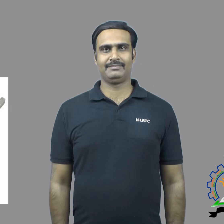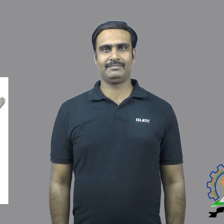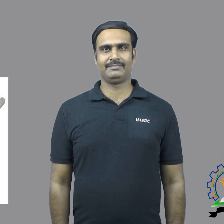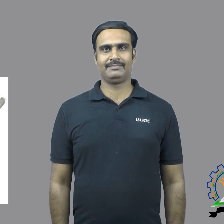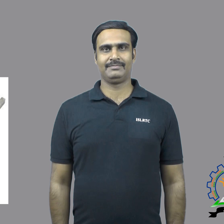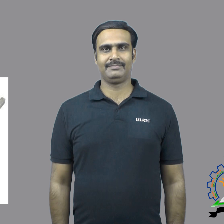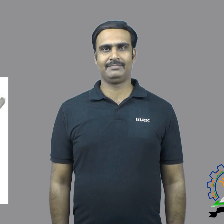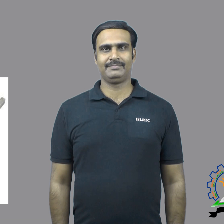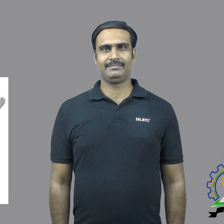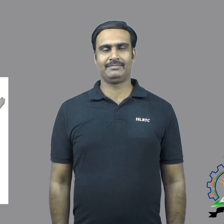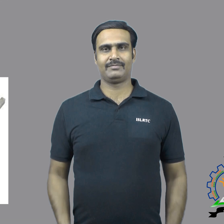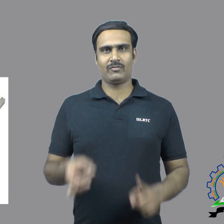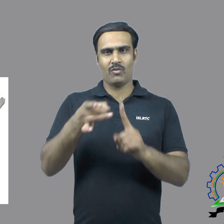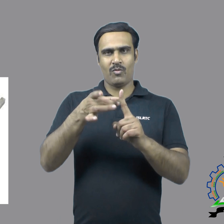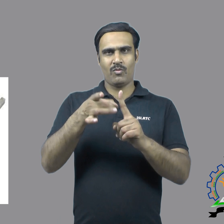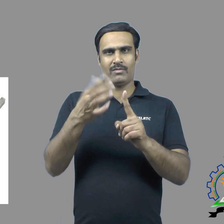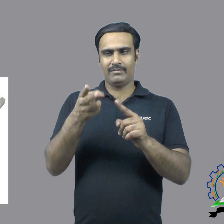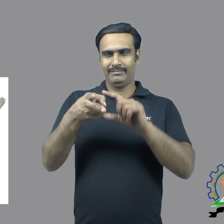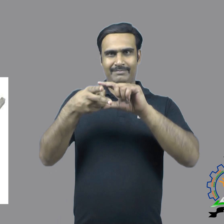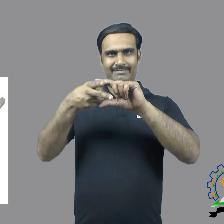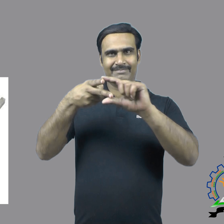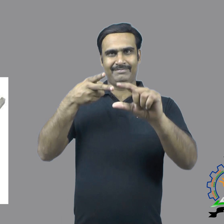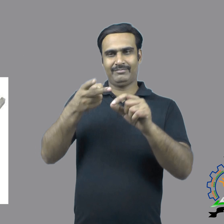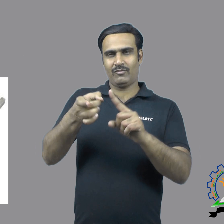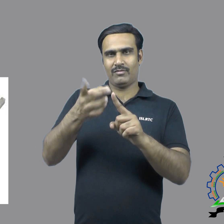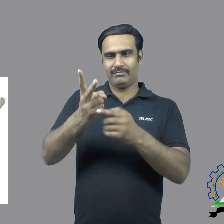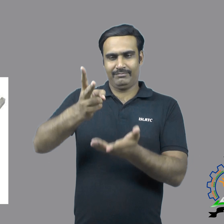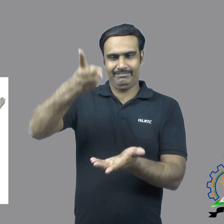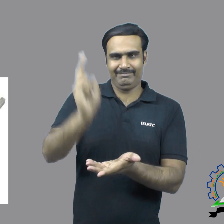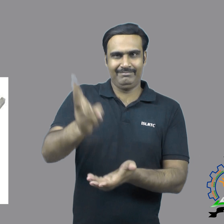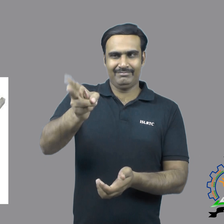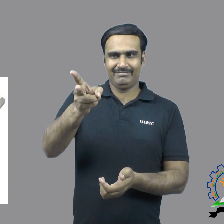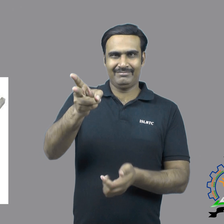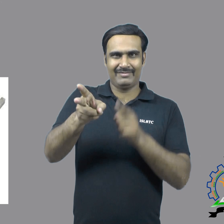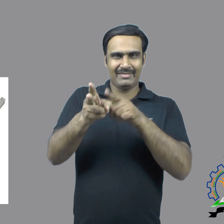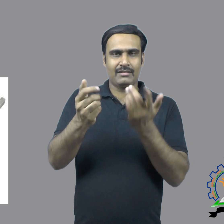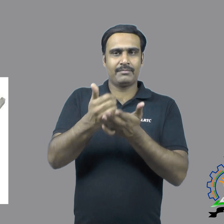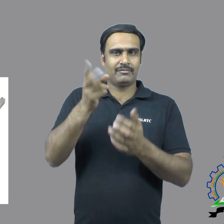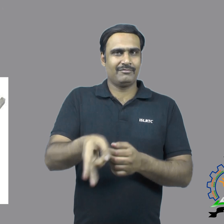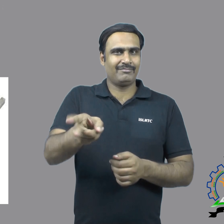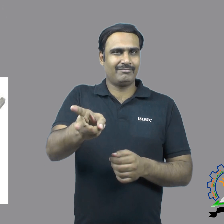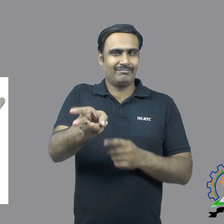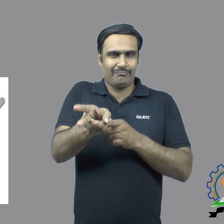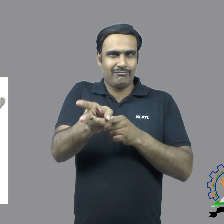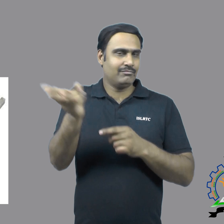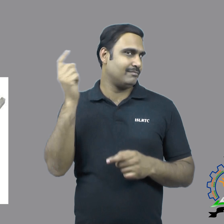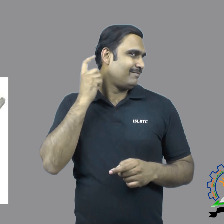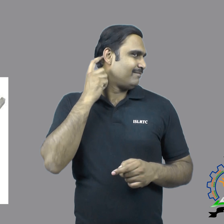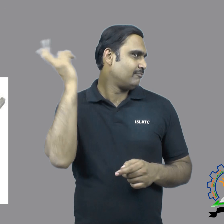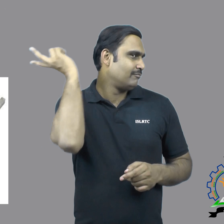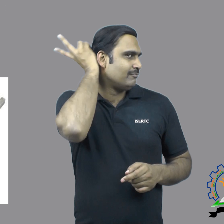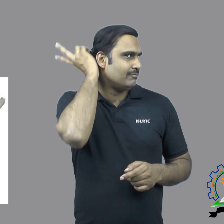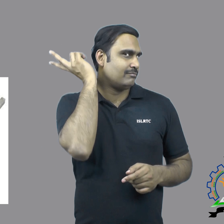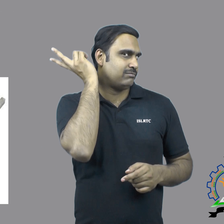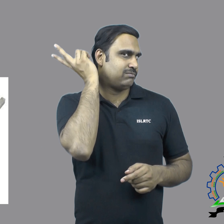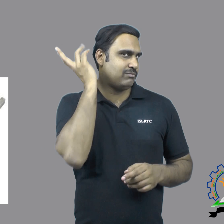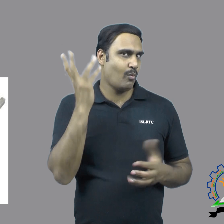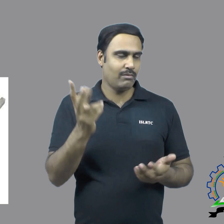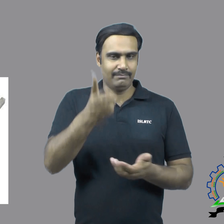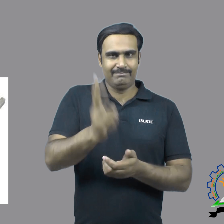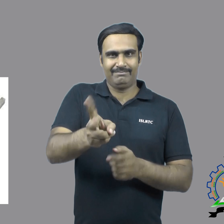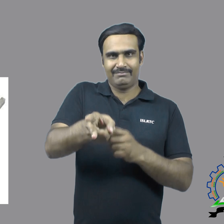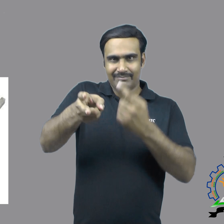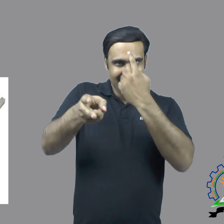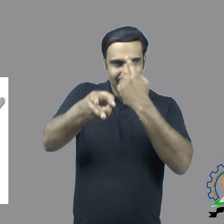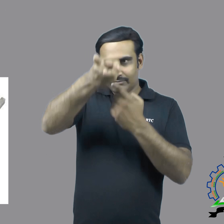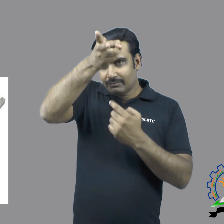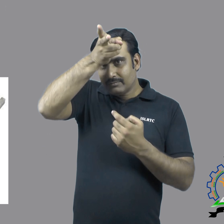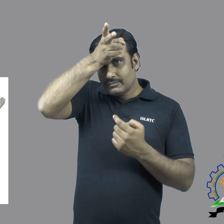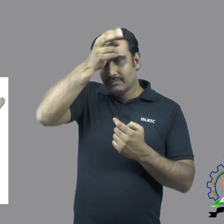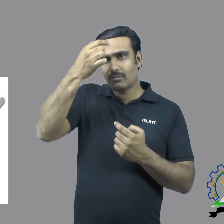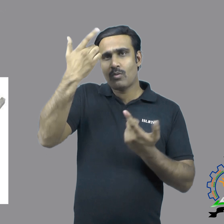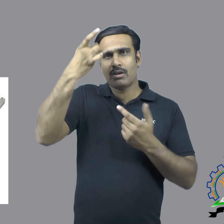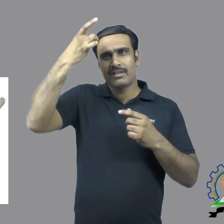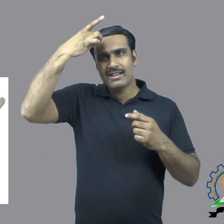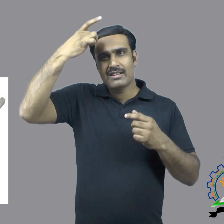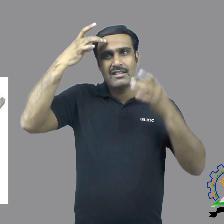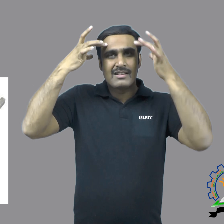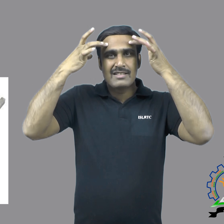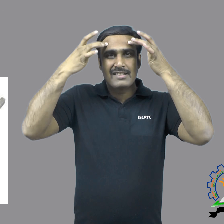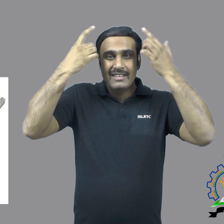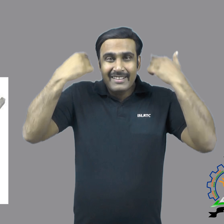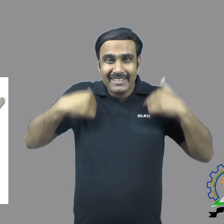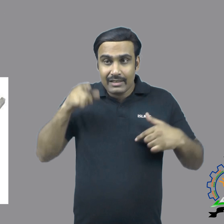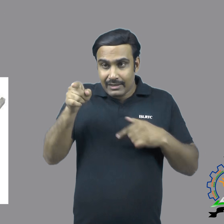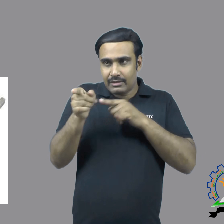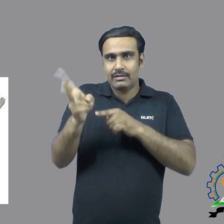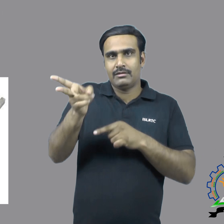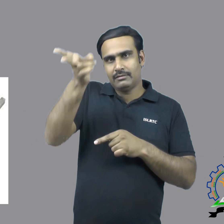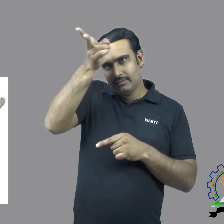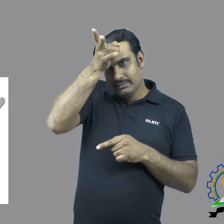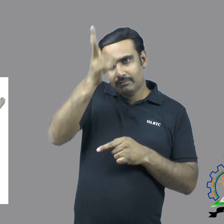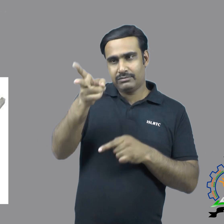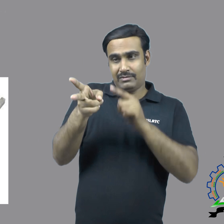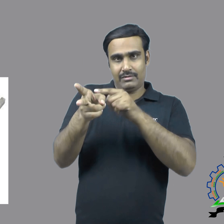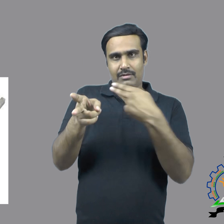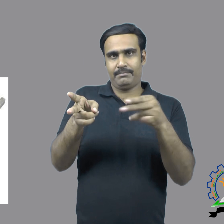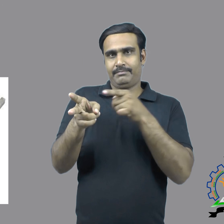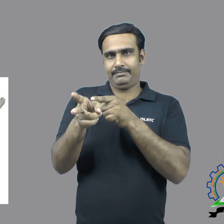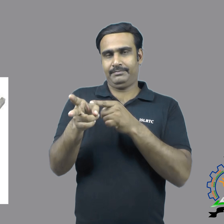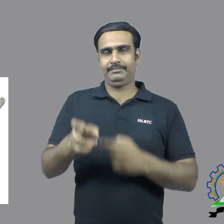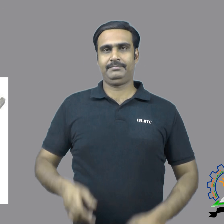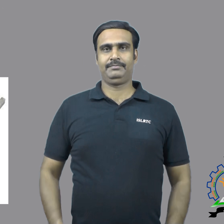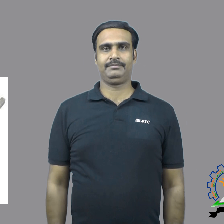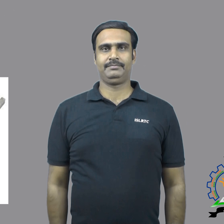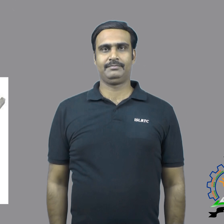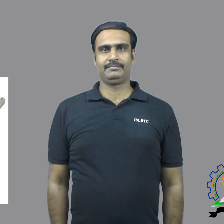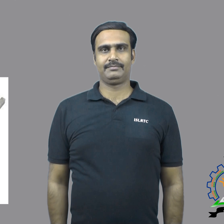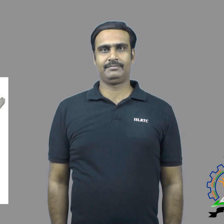Tuning Fork